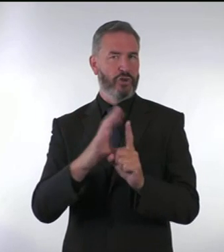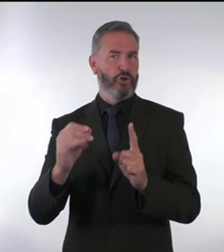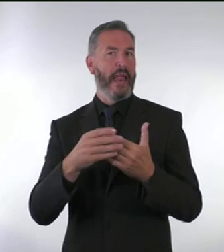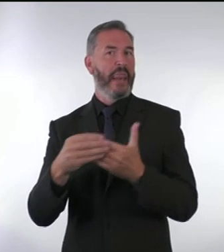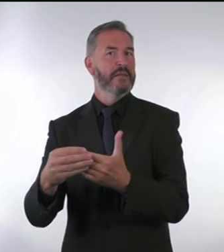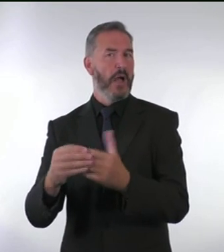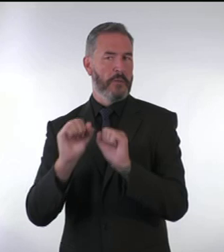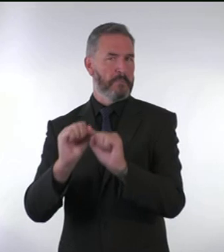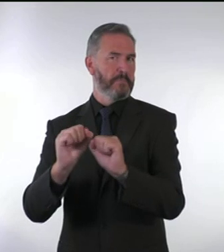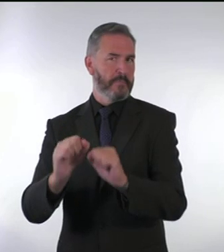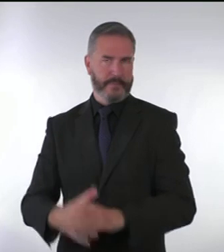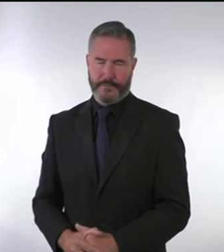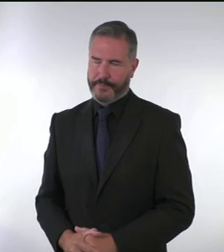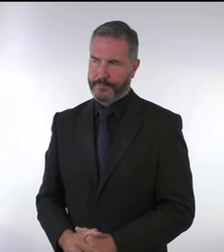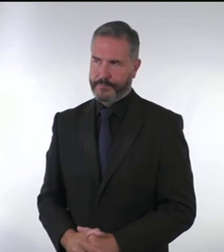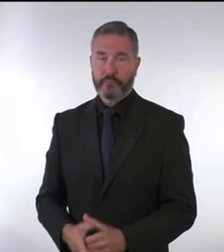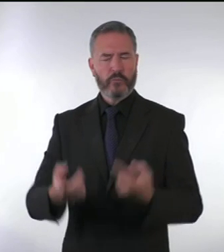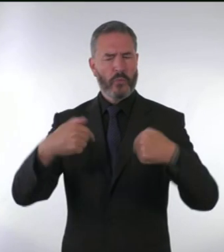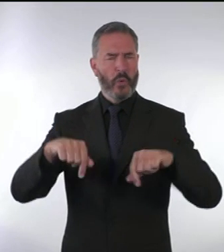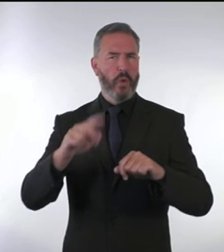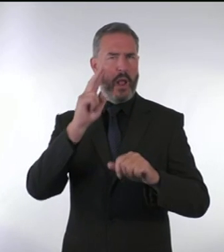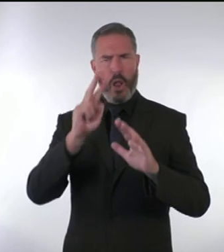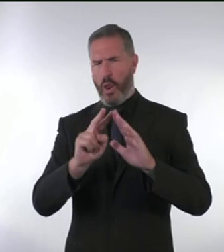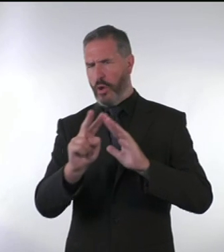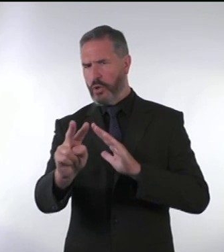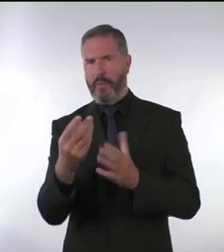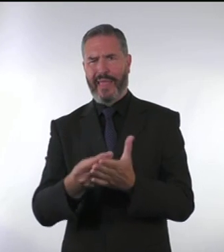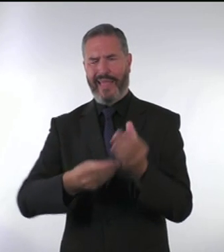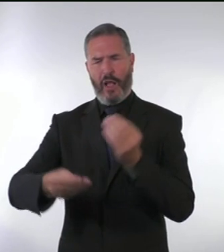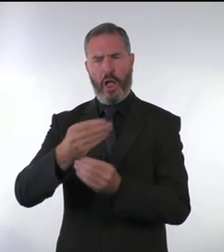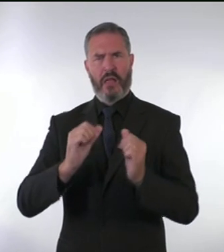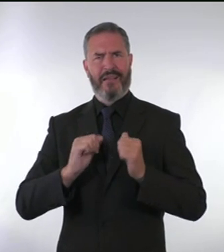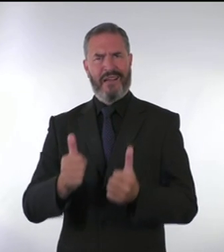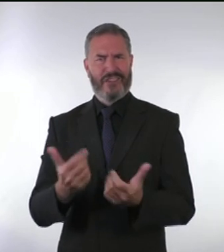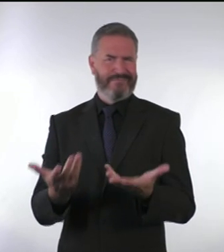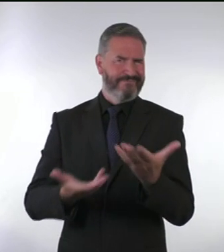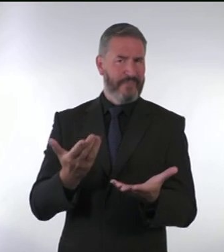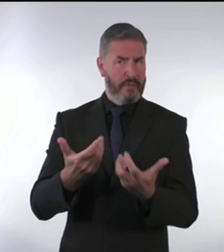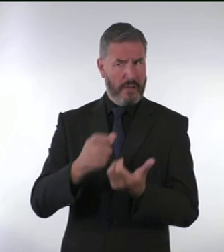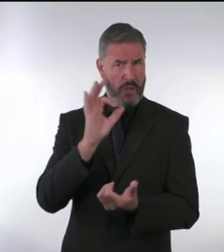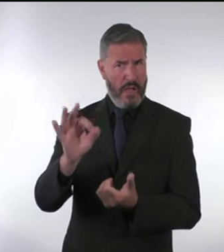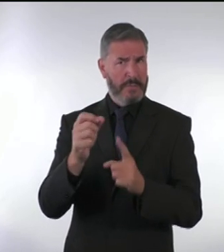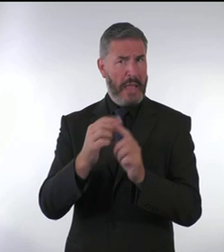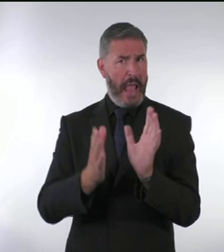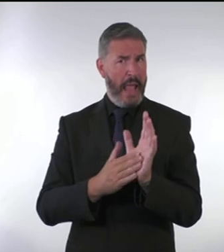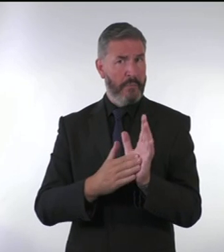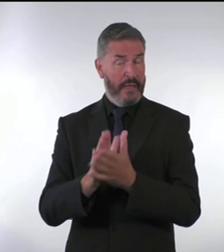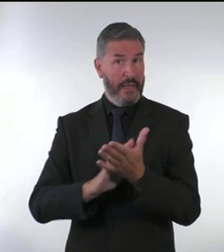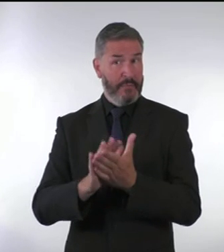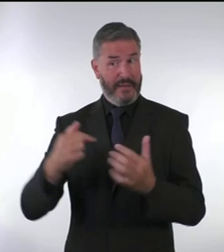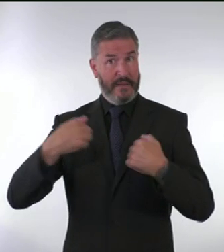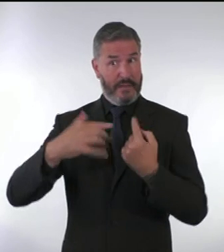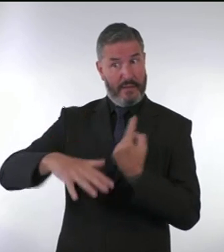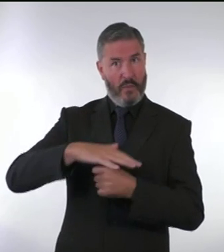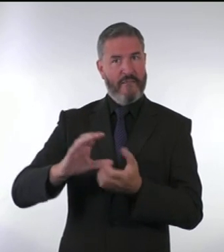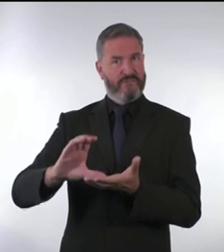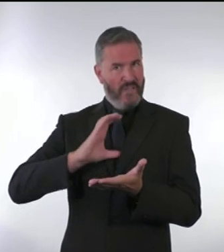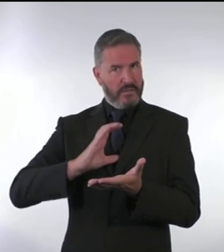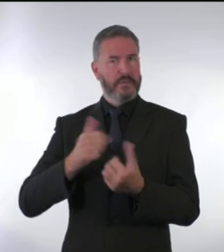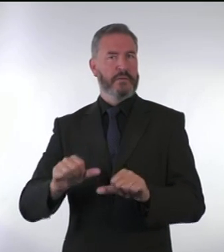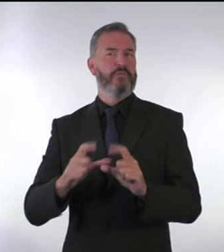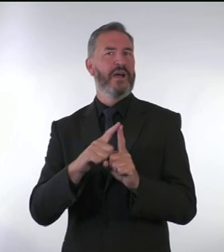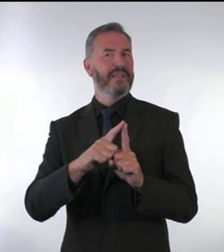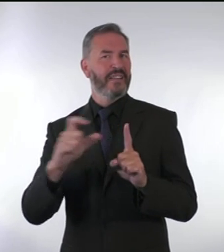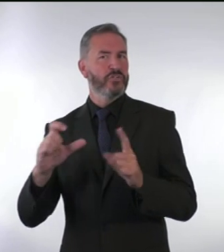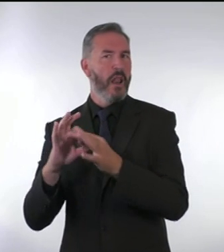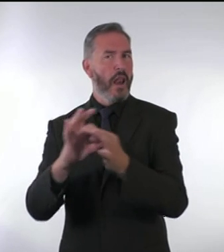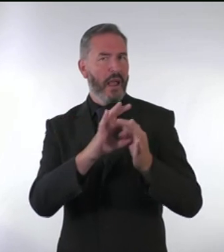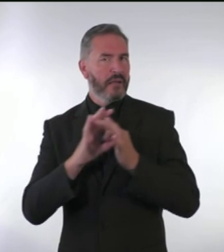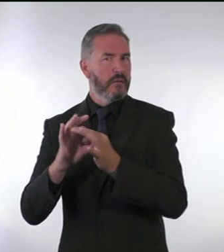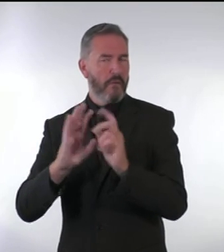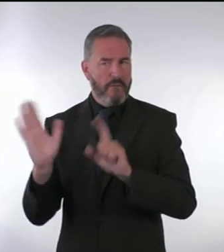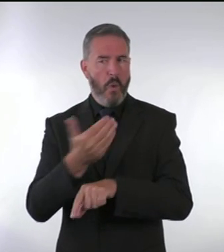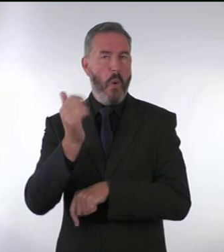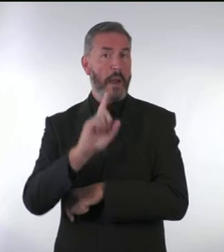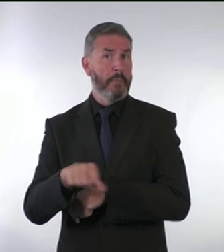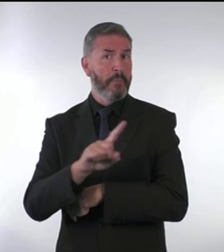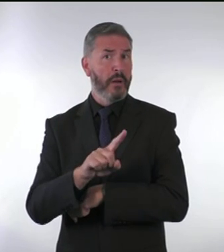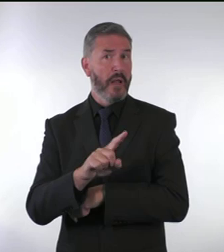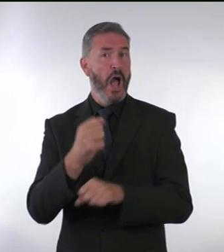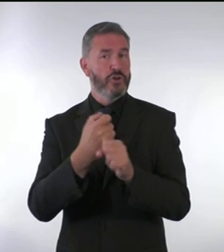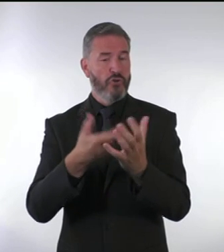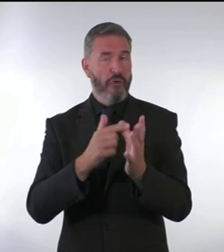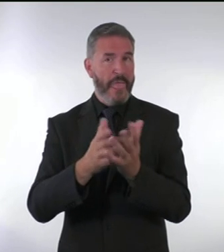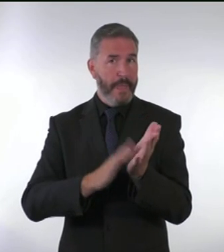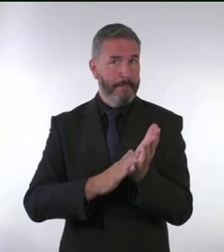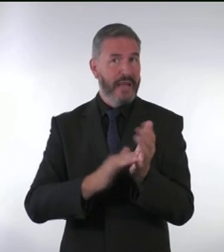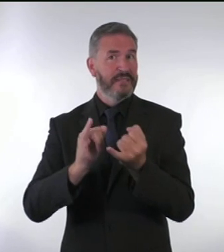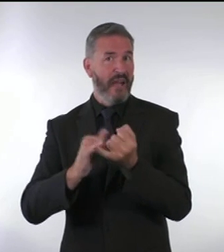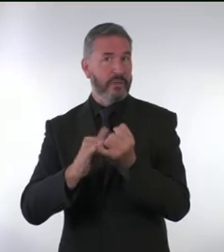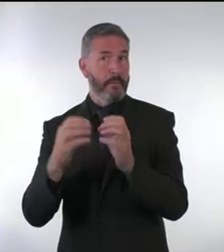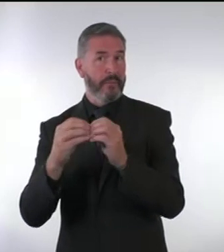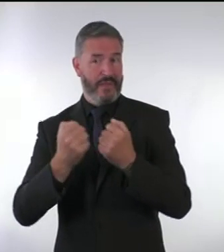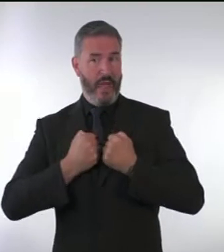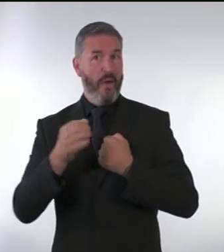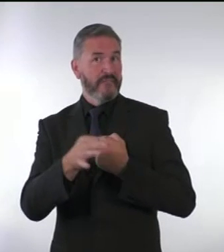As we look at our long-term economic recovery, can he assure me that Lincolnshire will receive the required funding to boost digital connectivity for all the people of Grantham, Stamford, Bourne and our local villages?